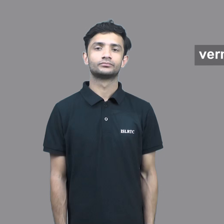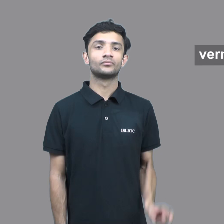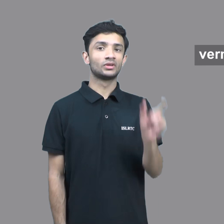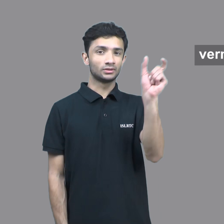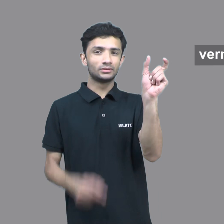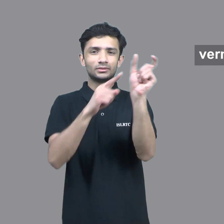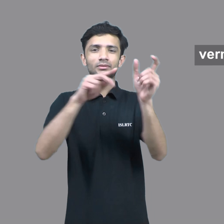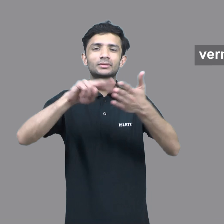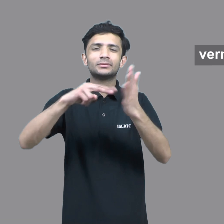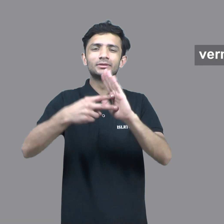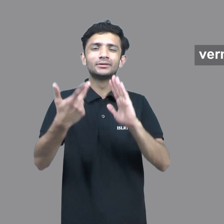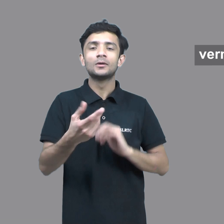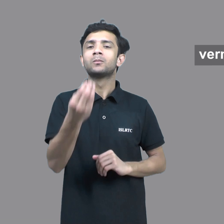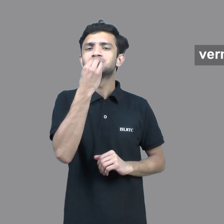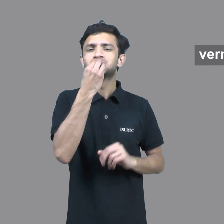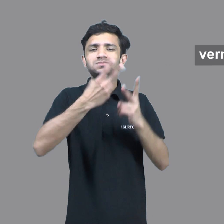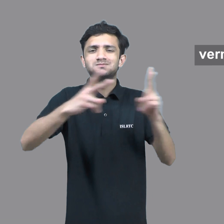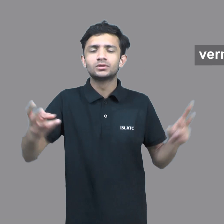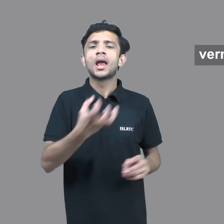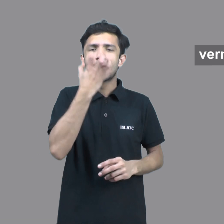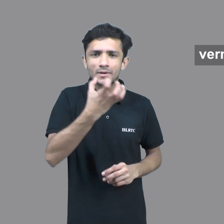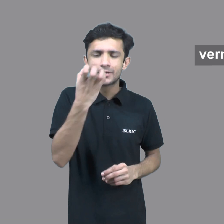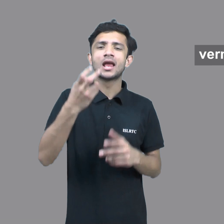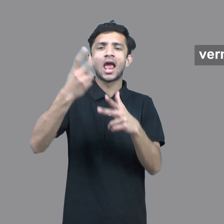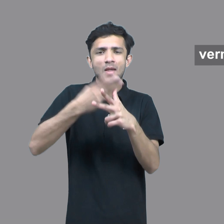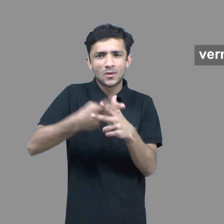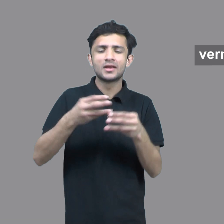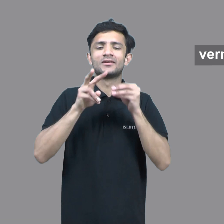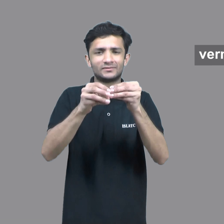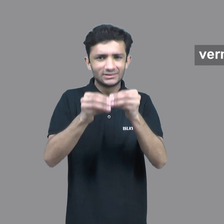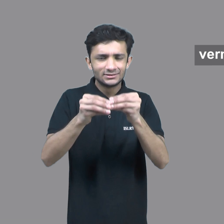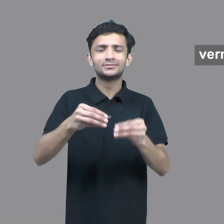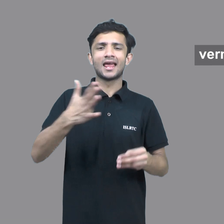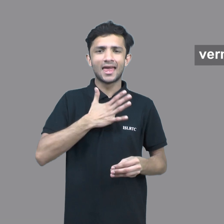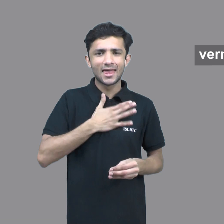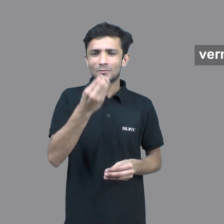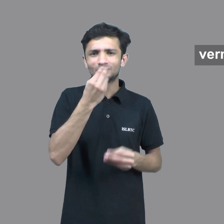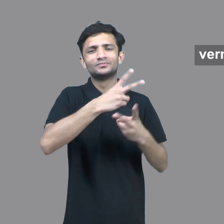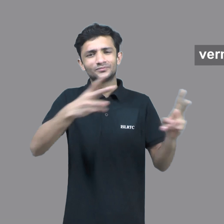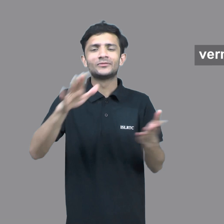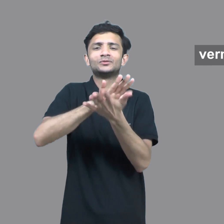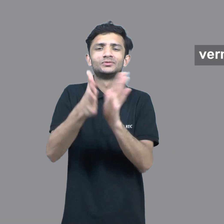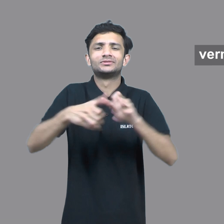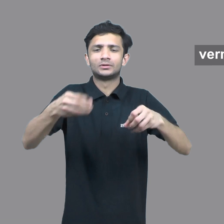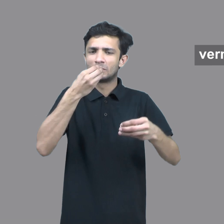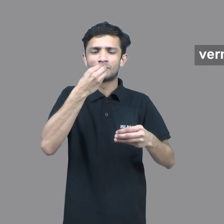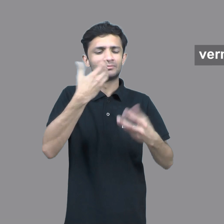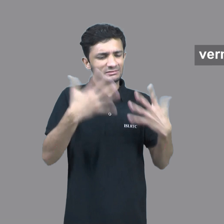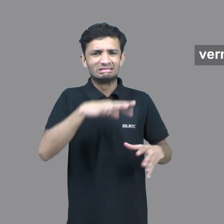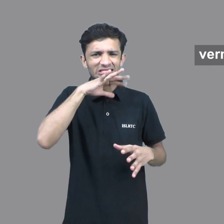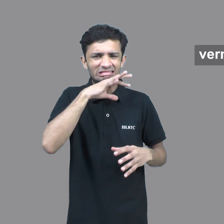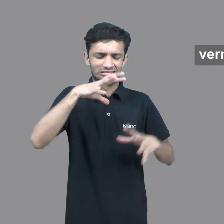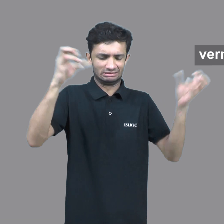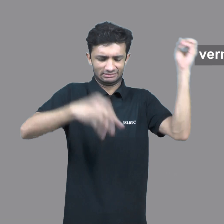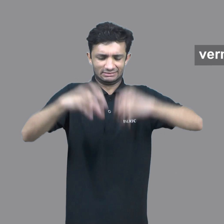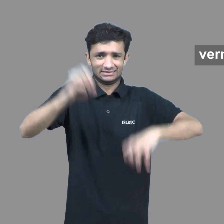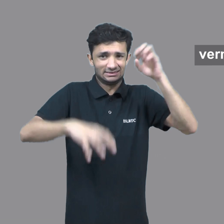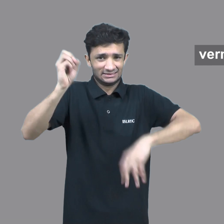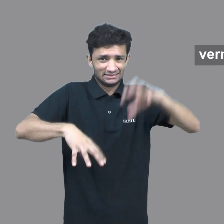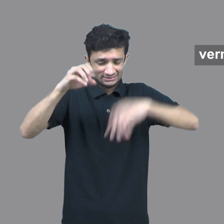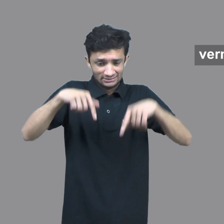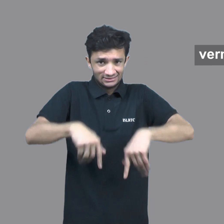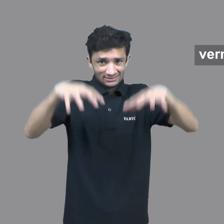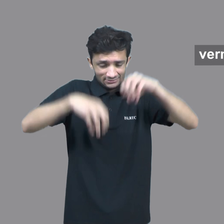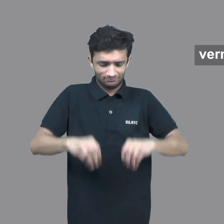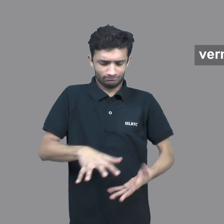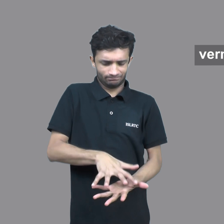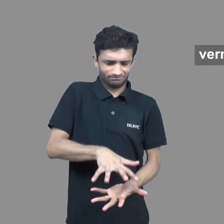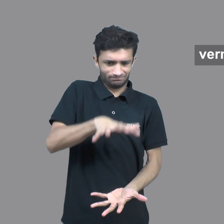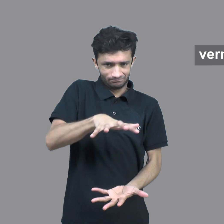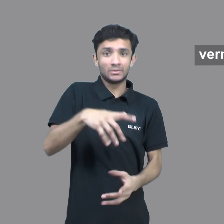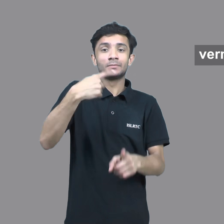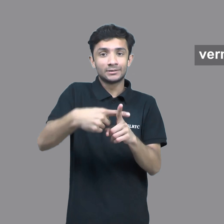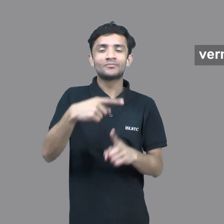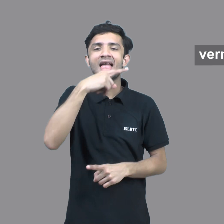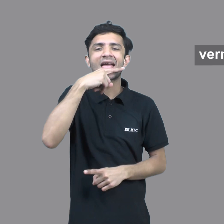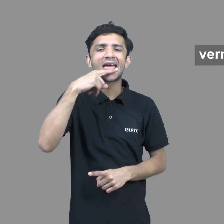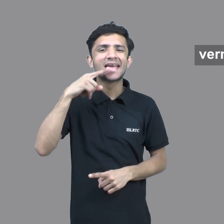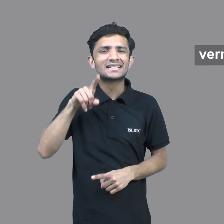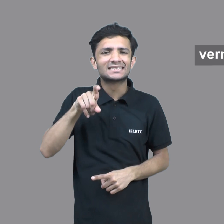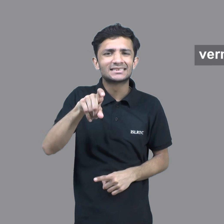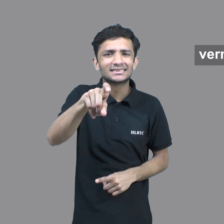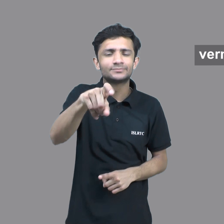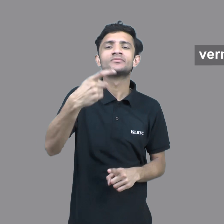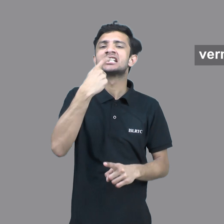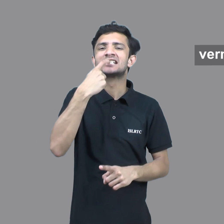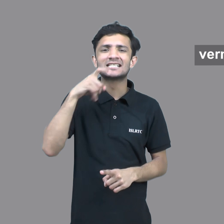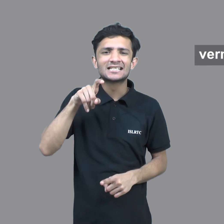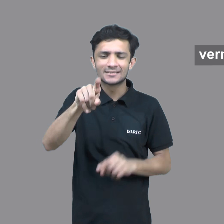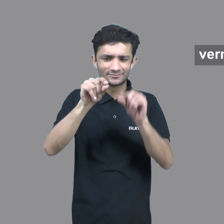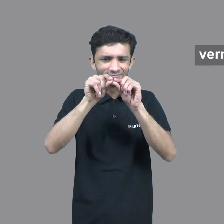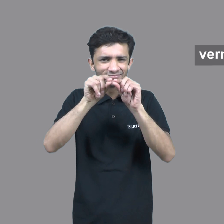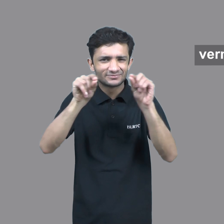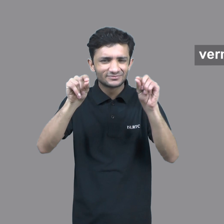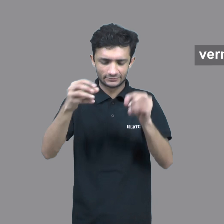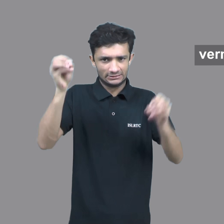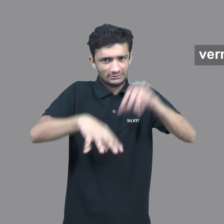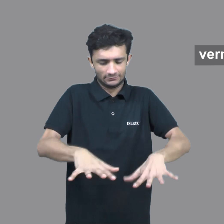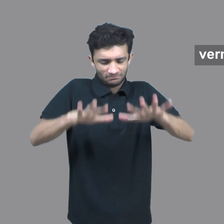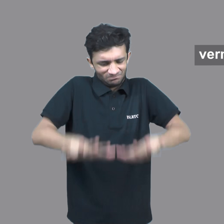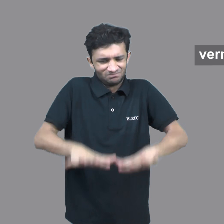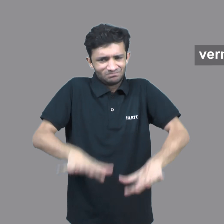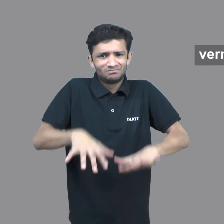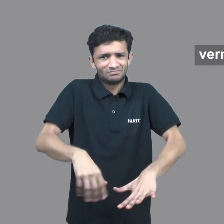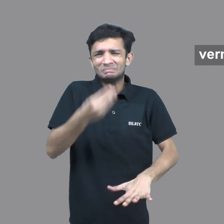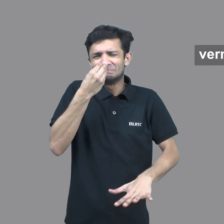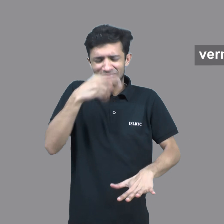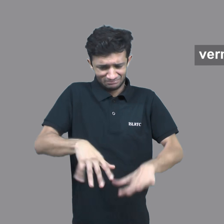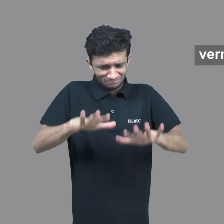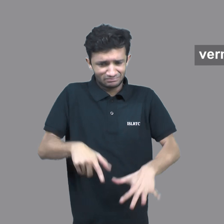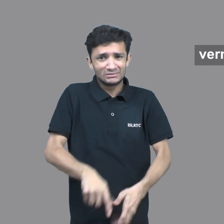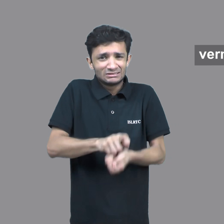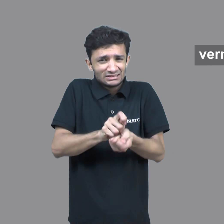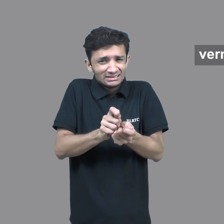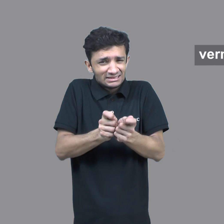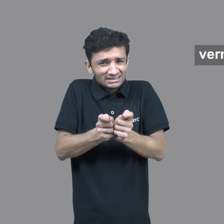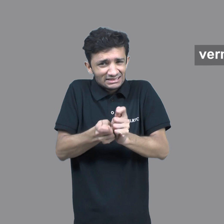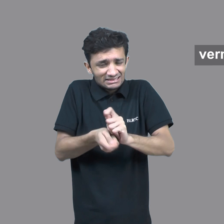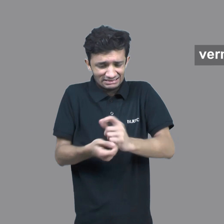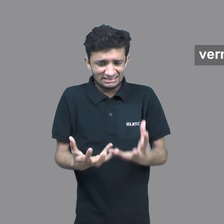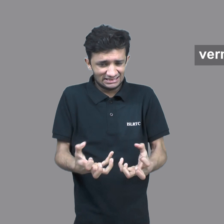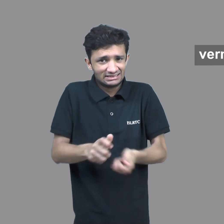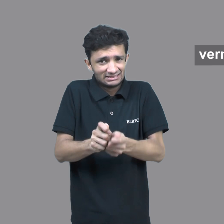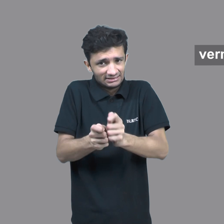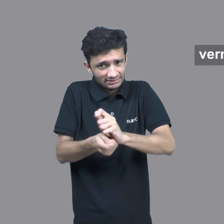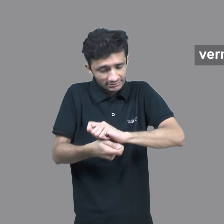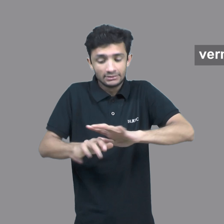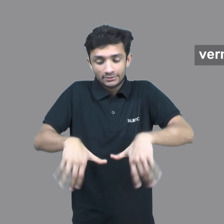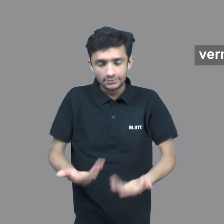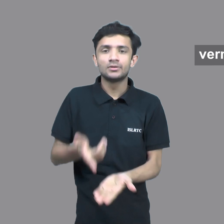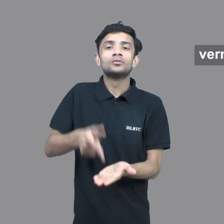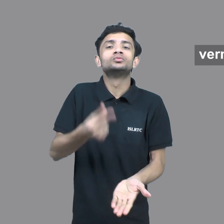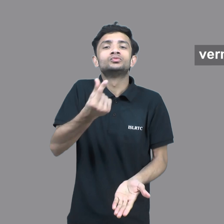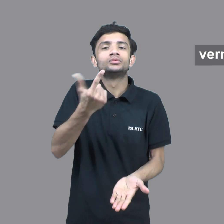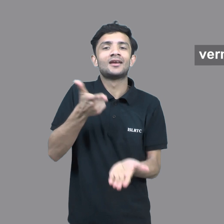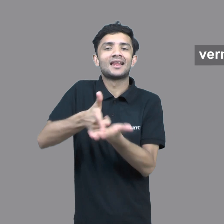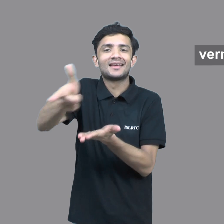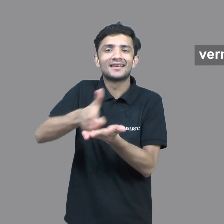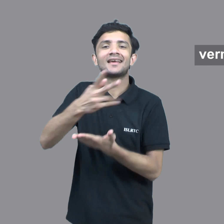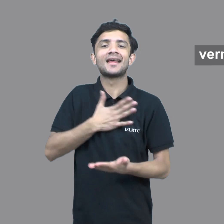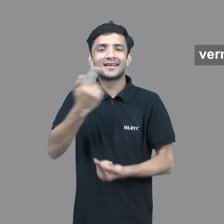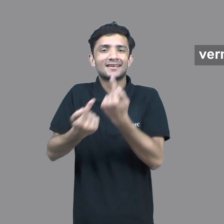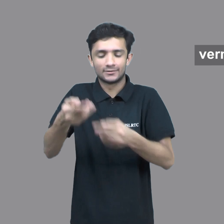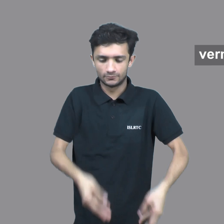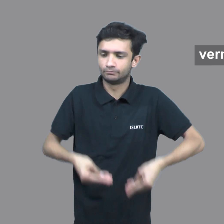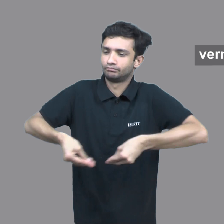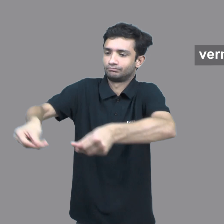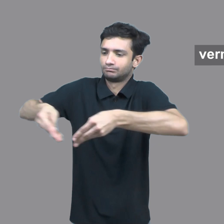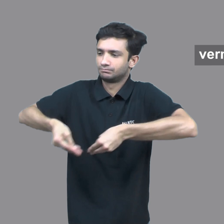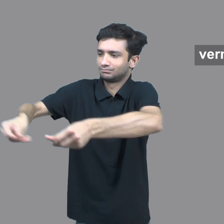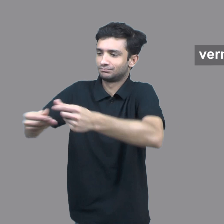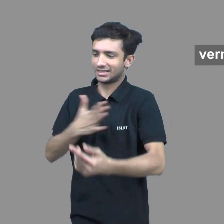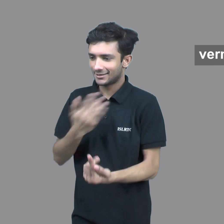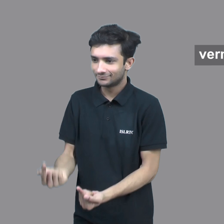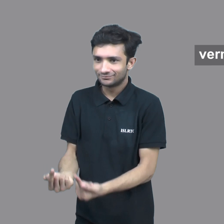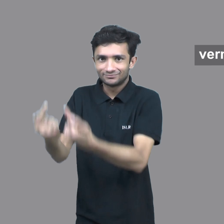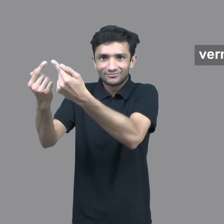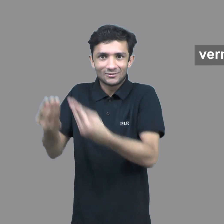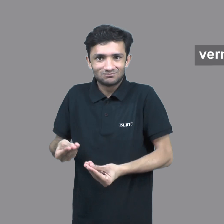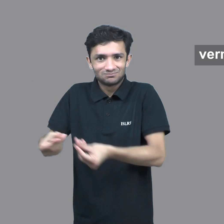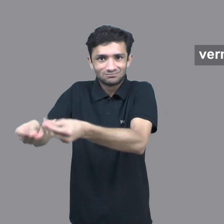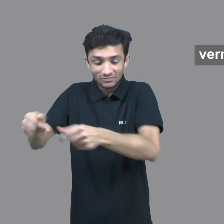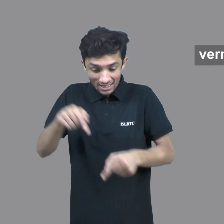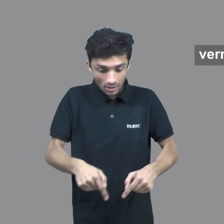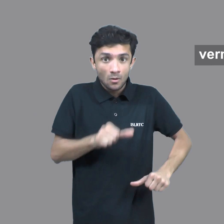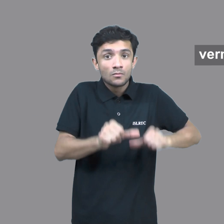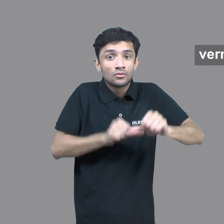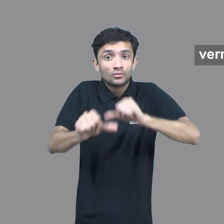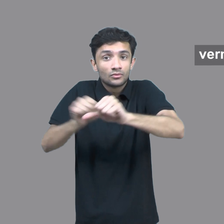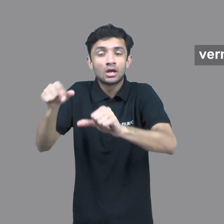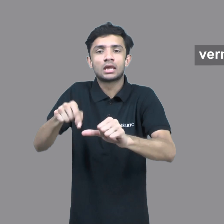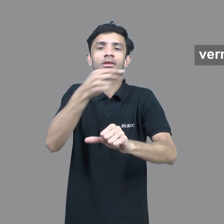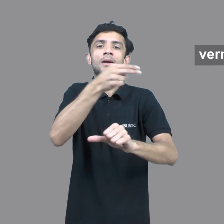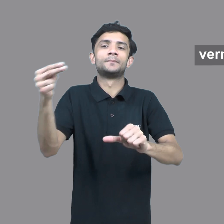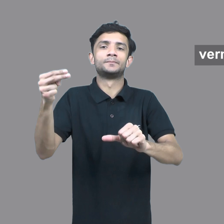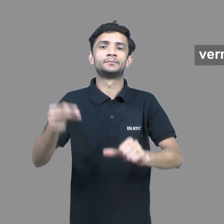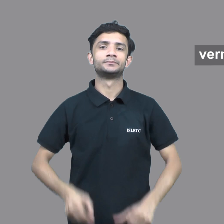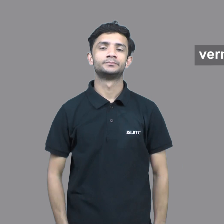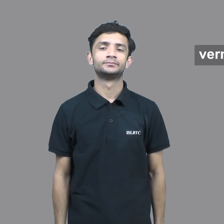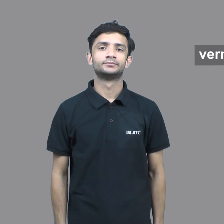Vermicomposting